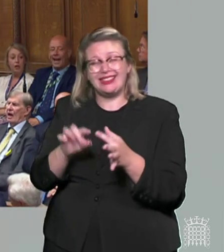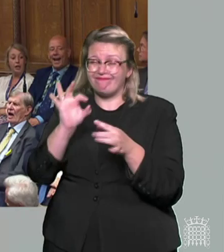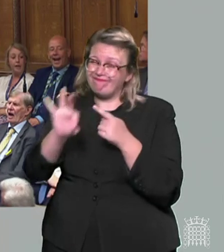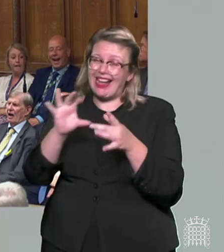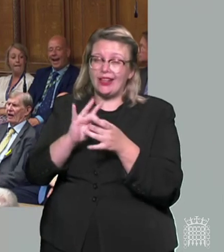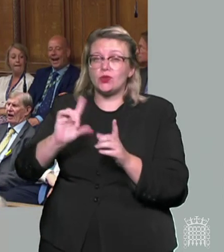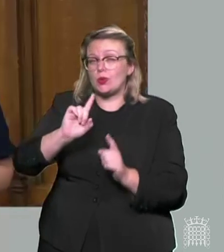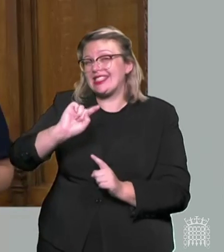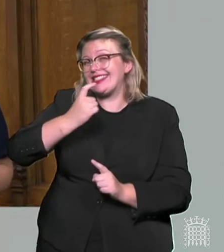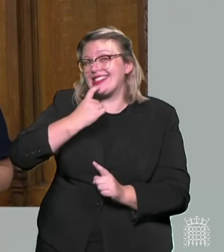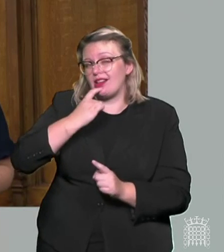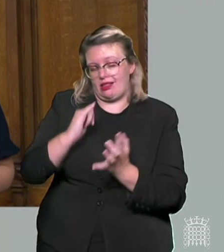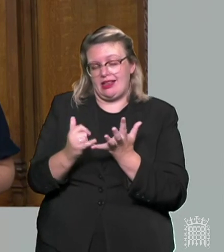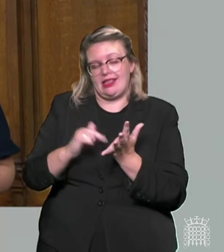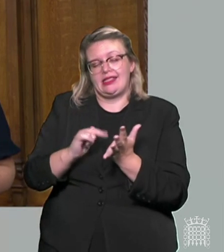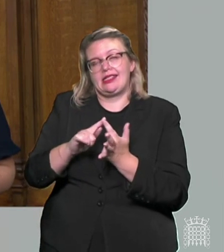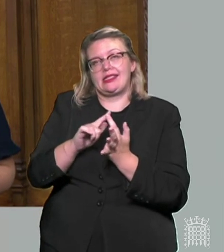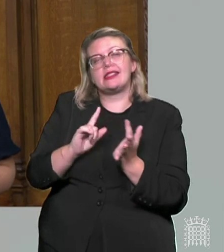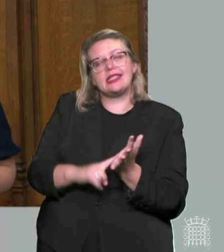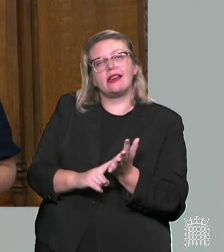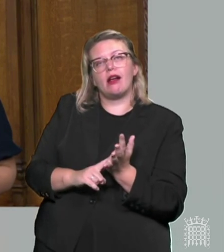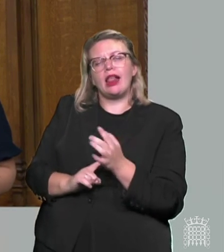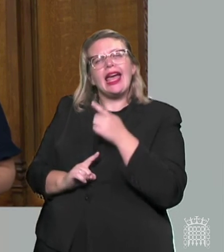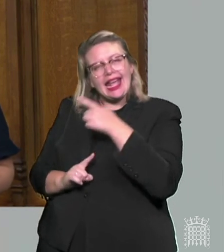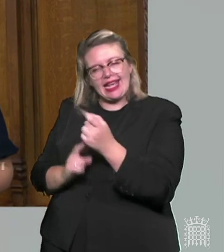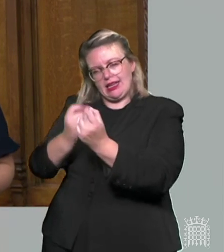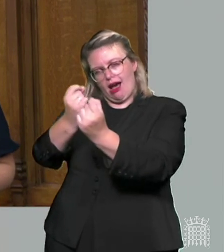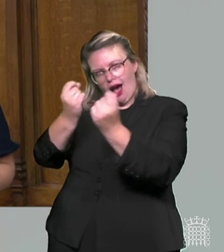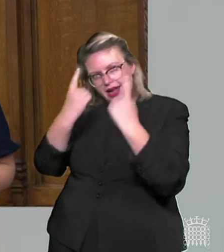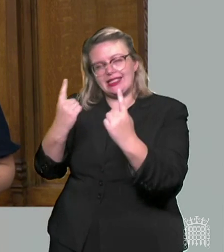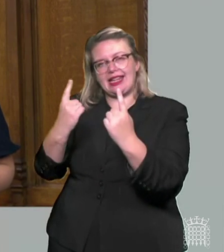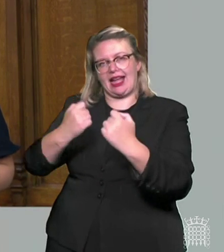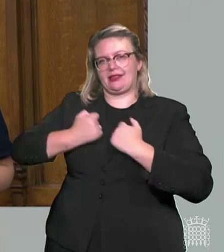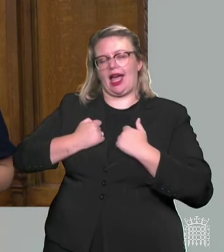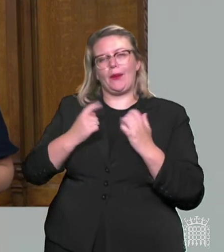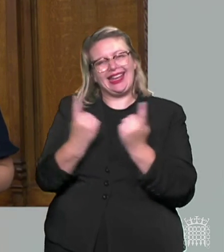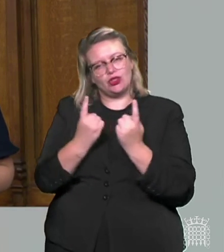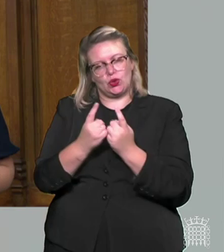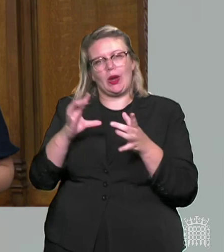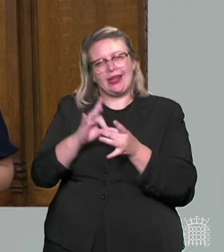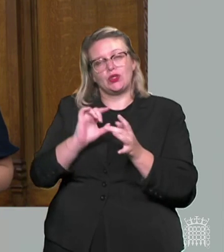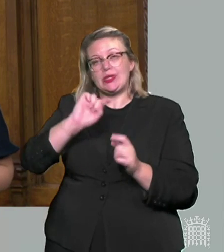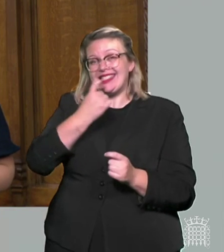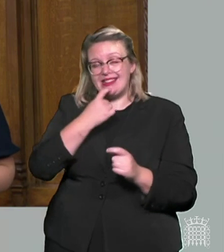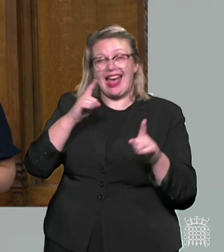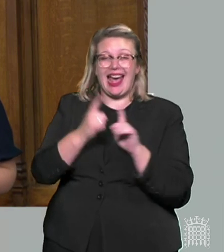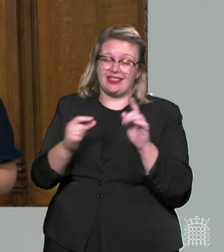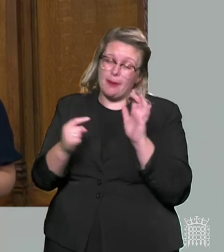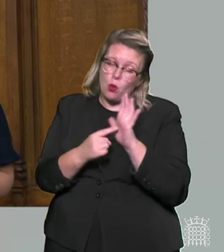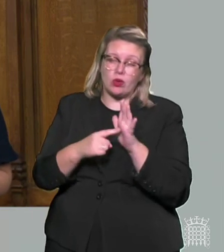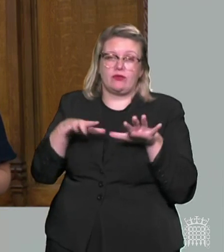He has shown his understanding both of the challenges that steel faces and of its importance to this nation.